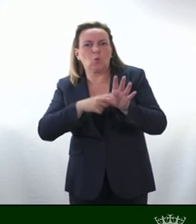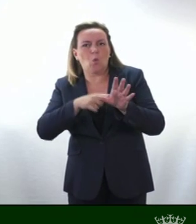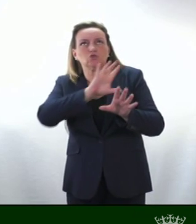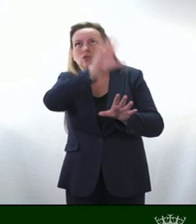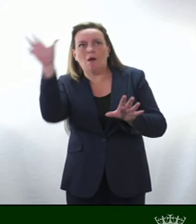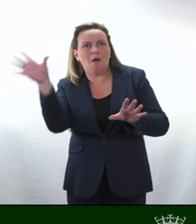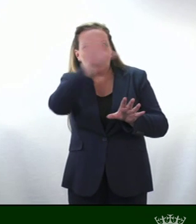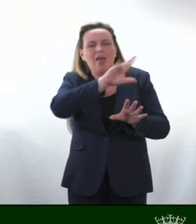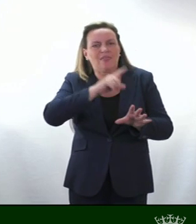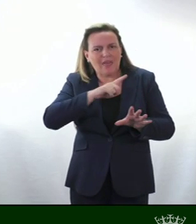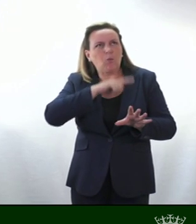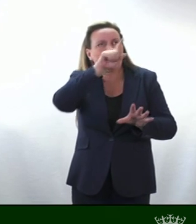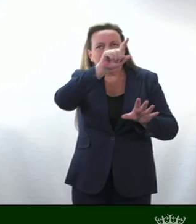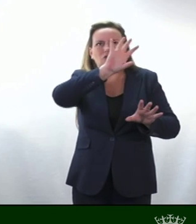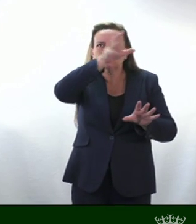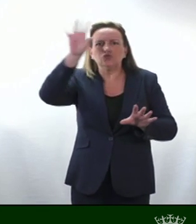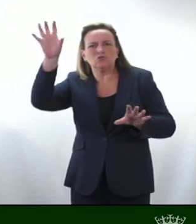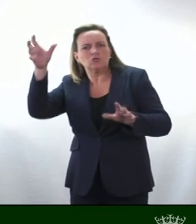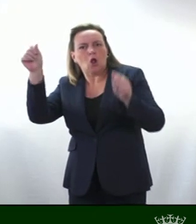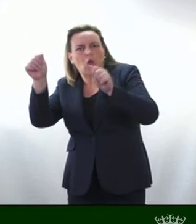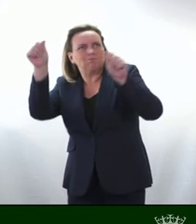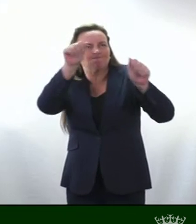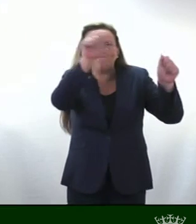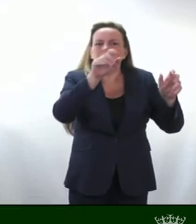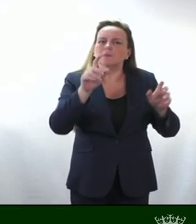That is why, I think, that approach continues to be correct.